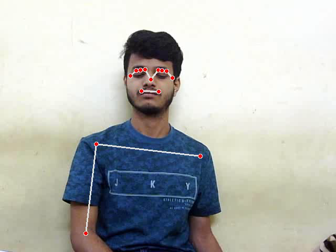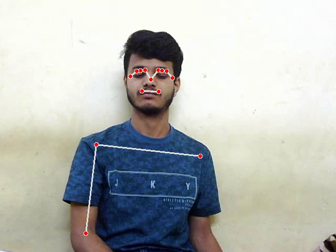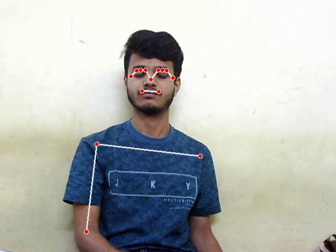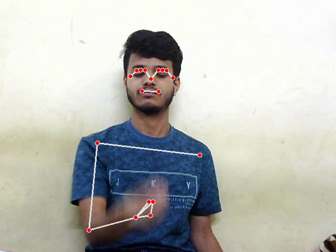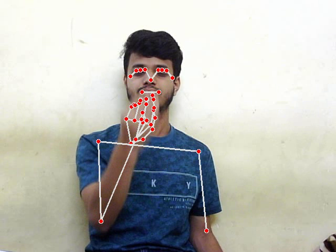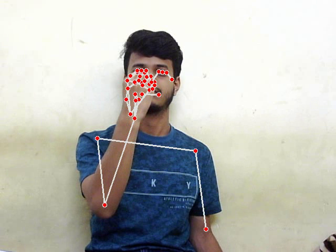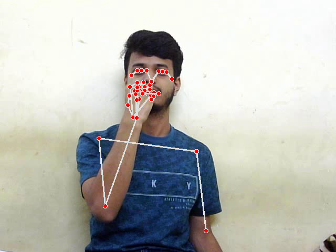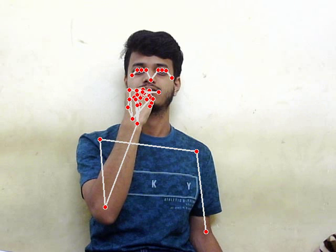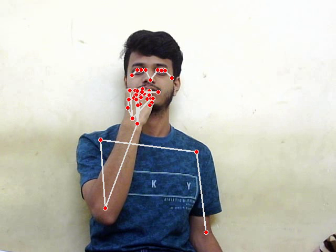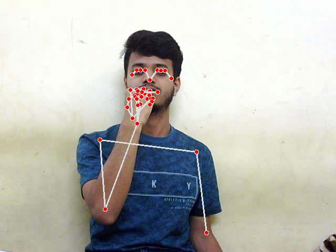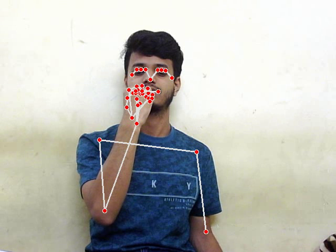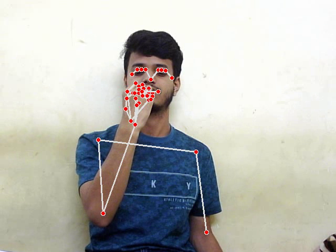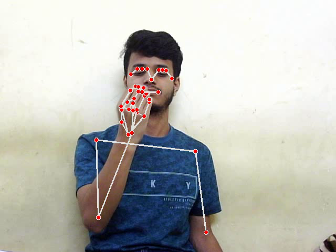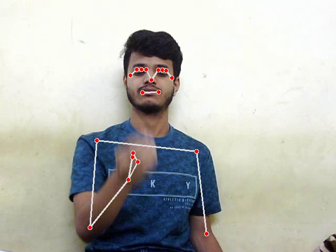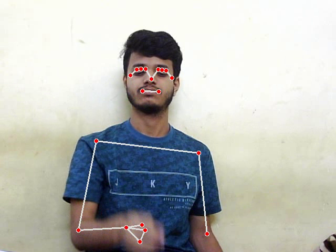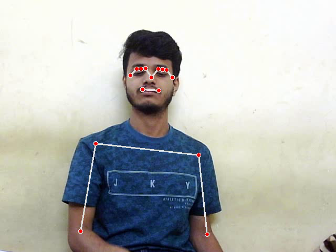eat